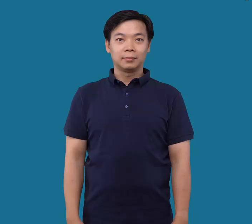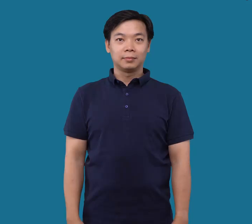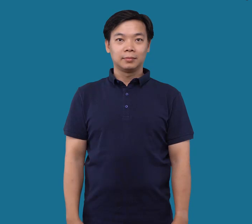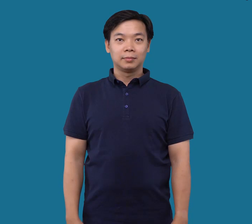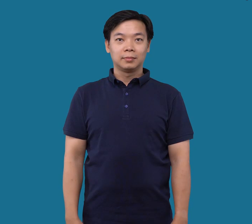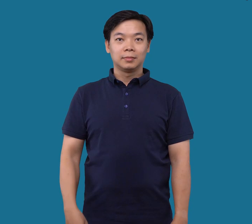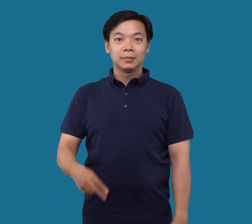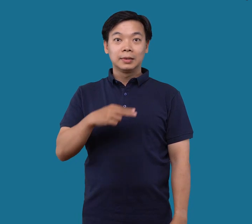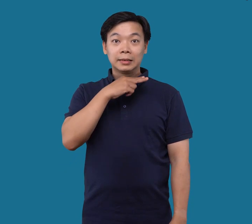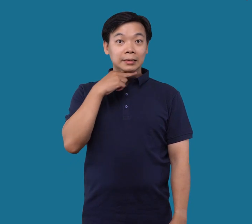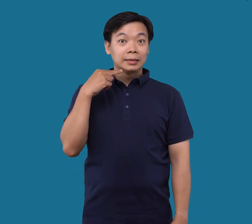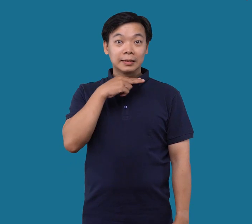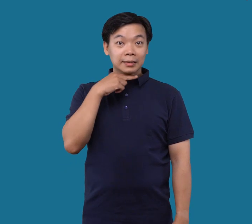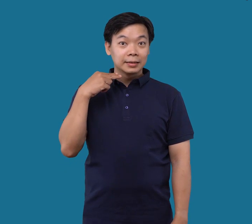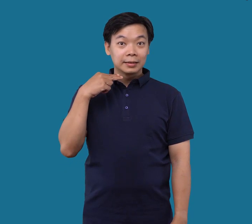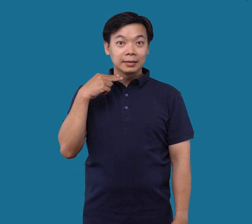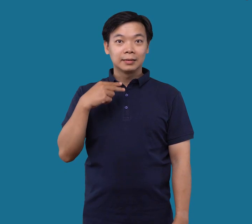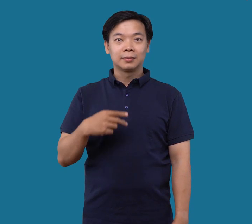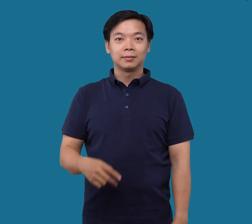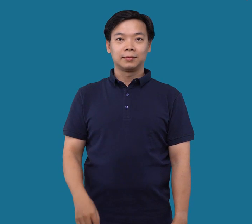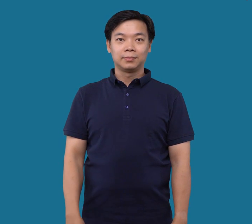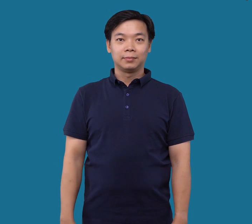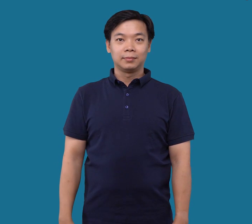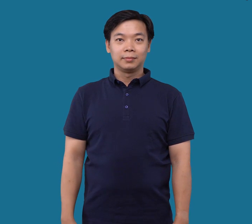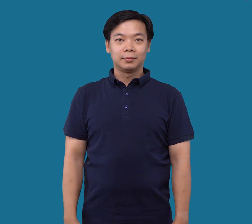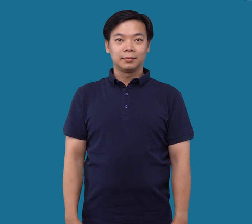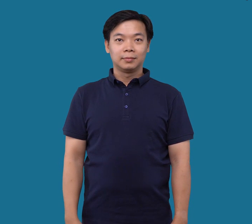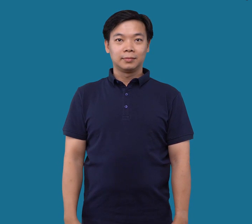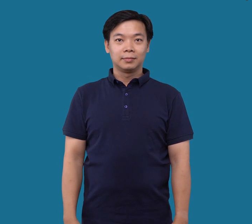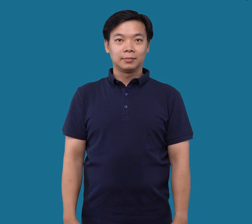Anh (nước Anh)